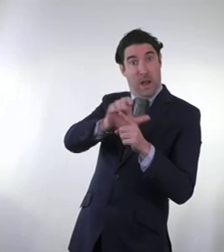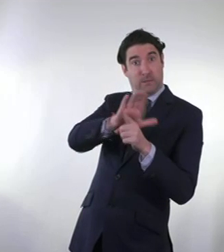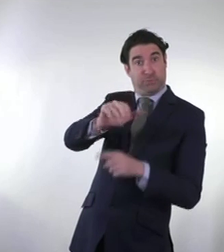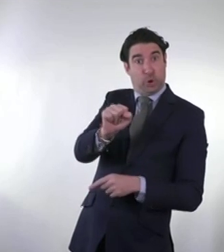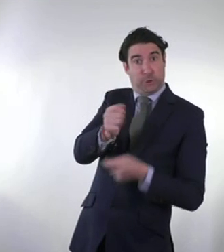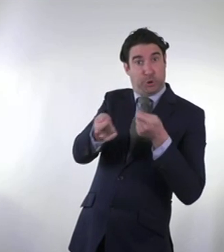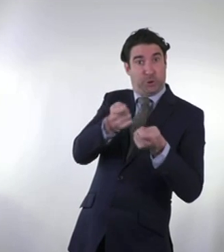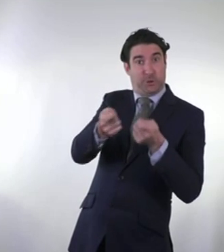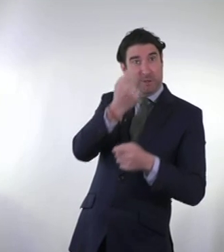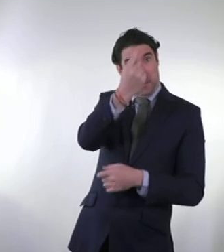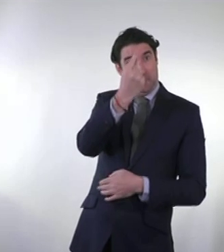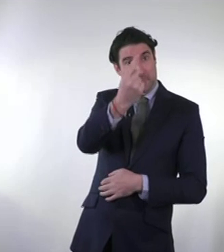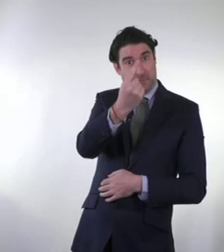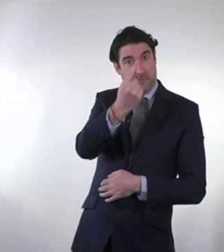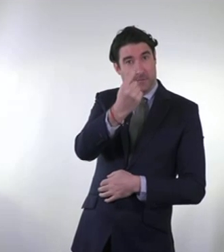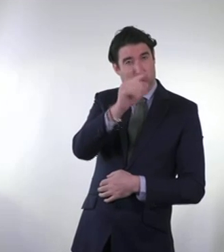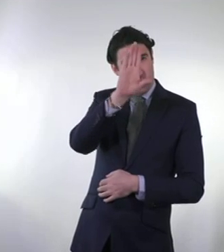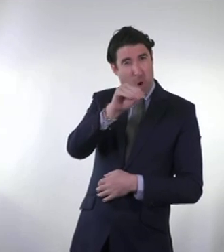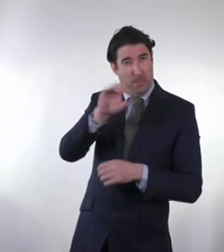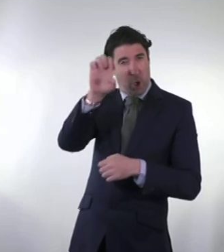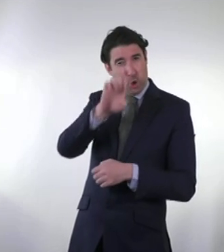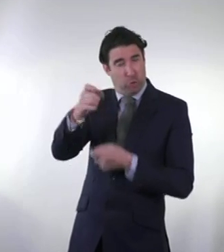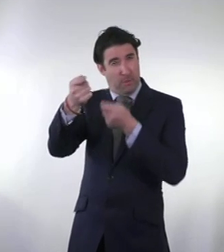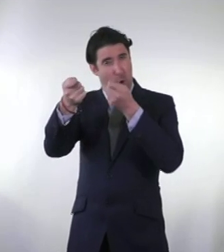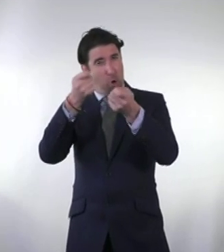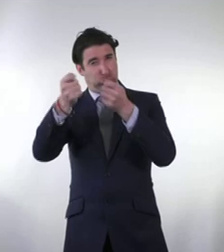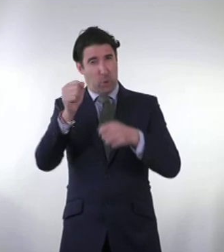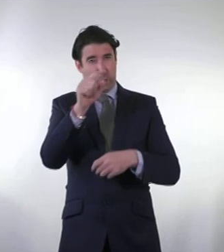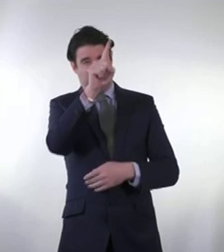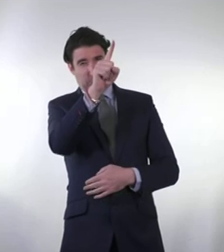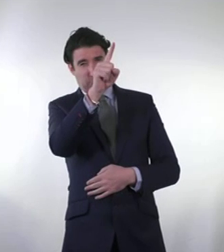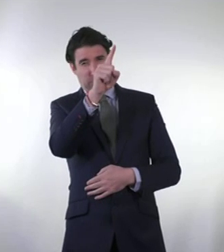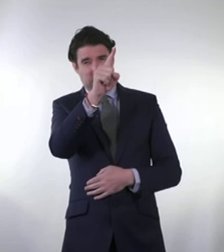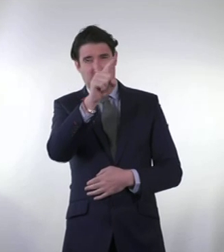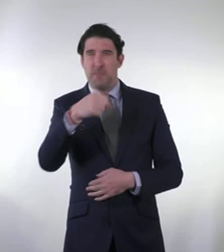More important than the powers is the fact that the people of this country are not really interested in wrangling between parties.